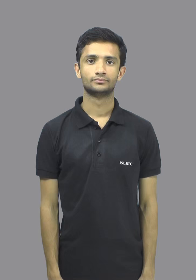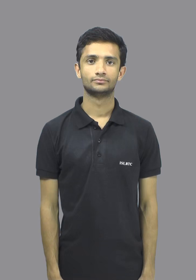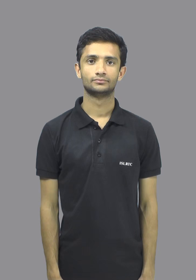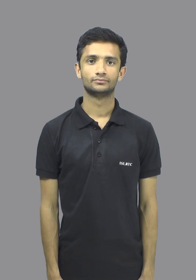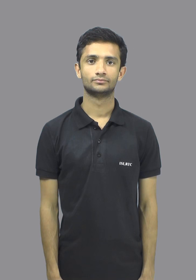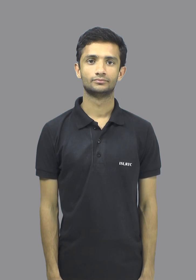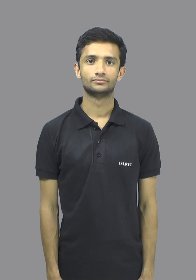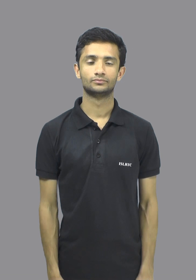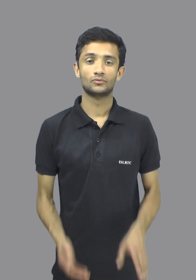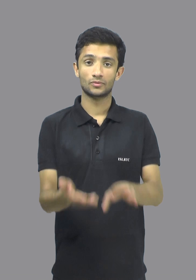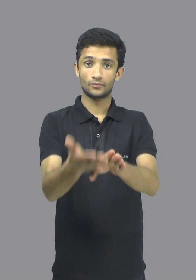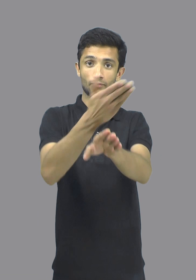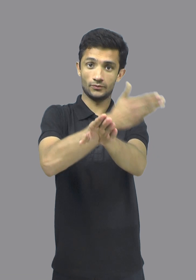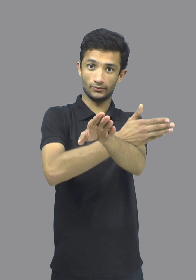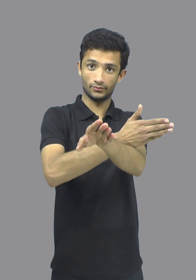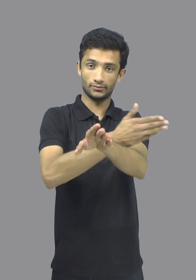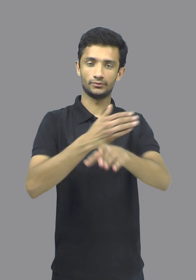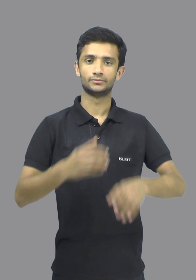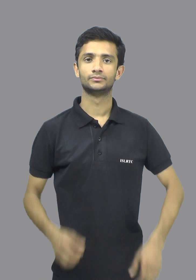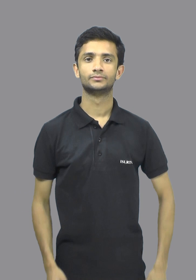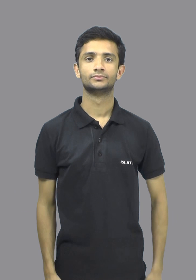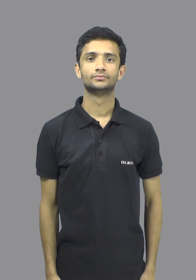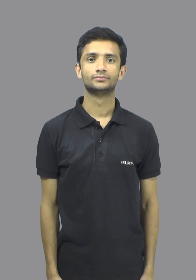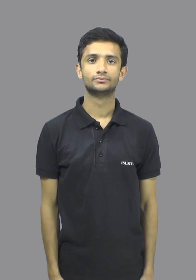Before